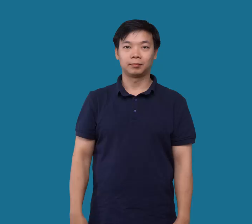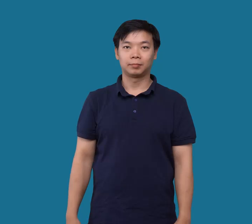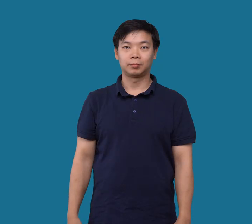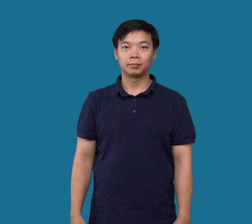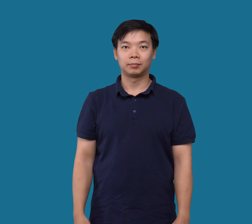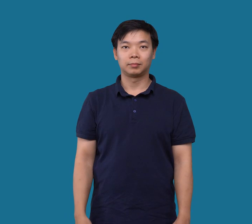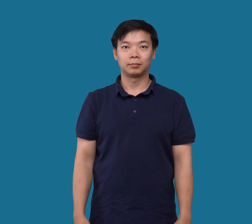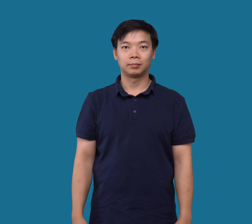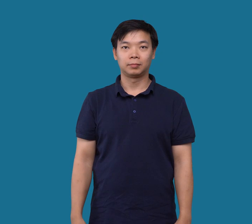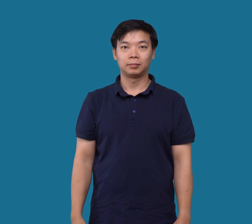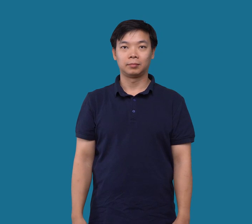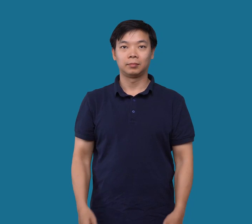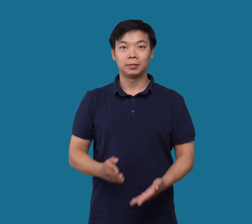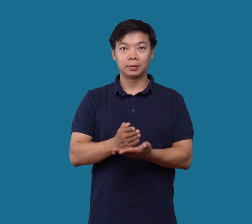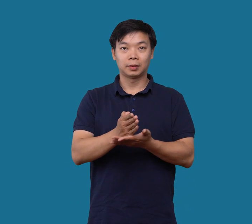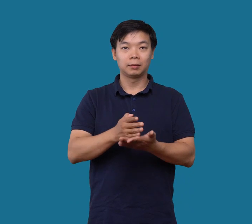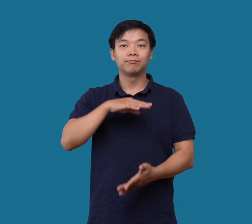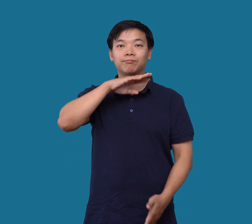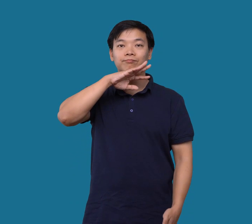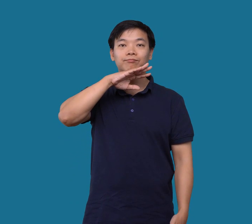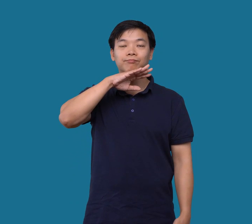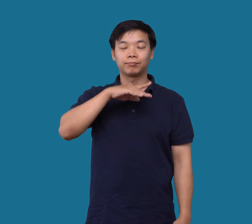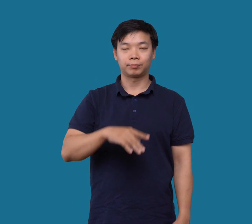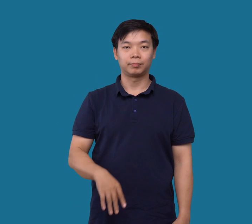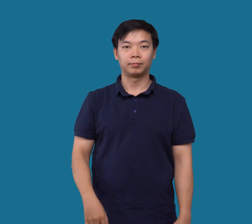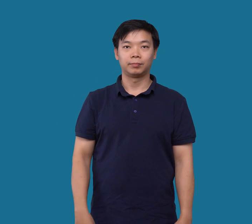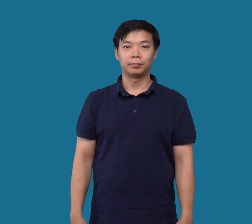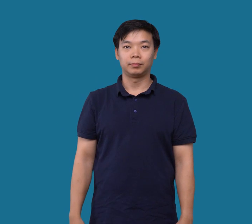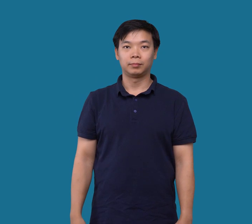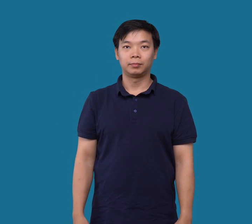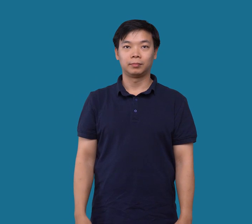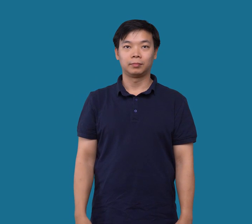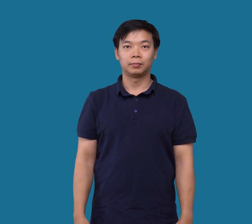giấy nháp